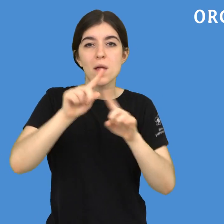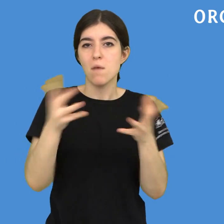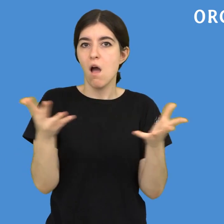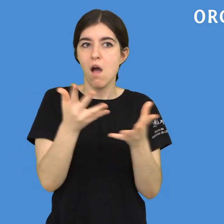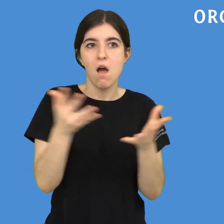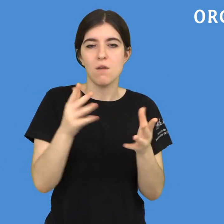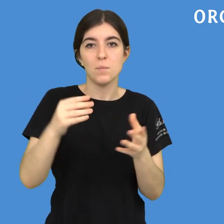urgente